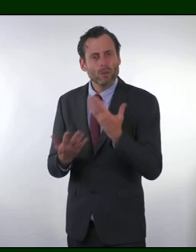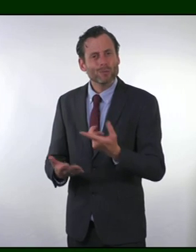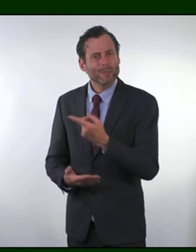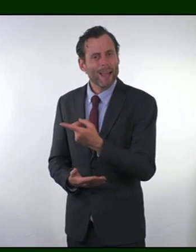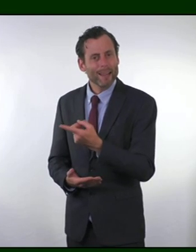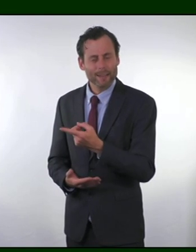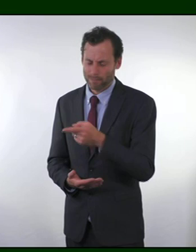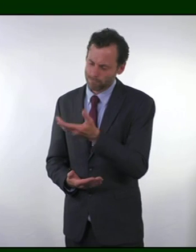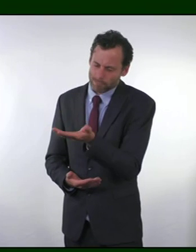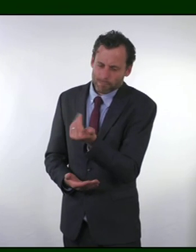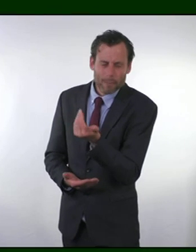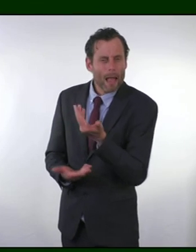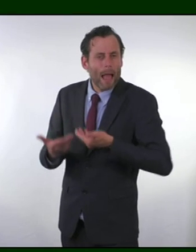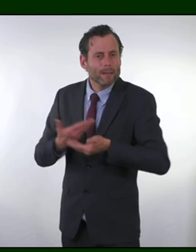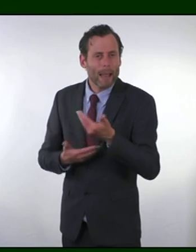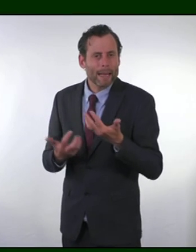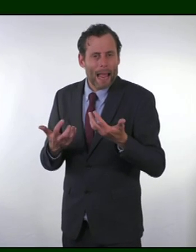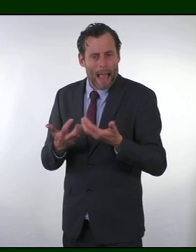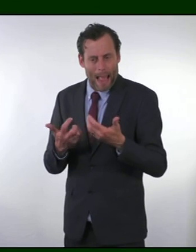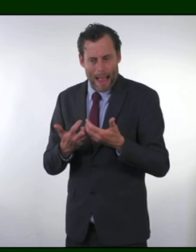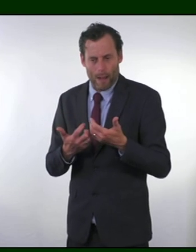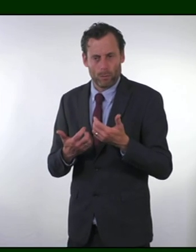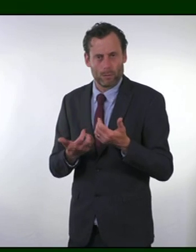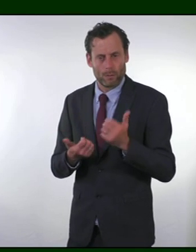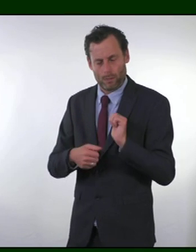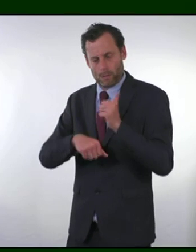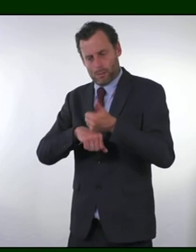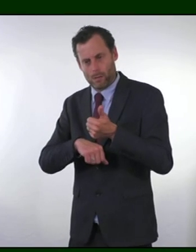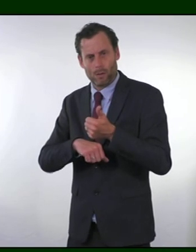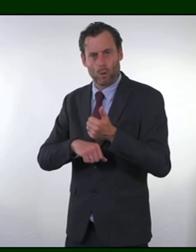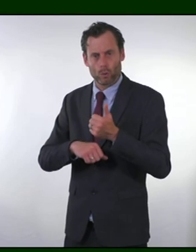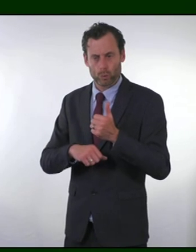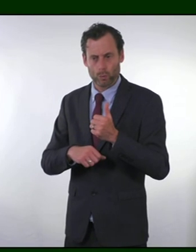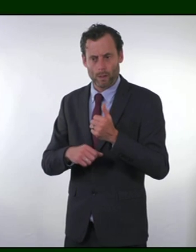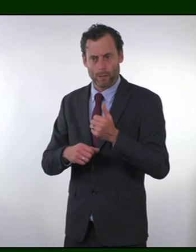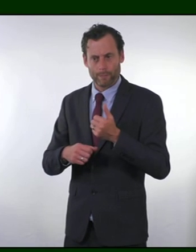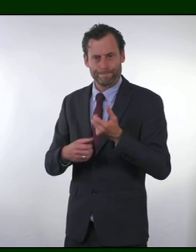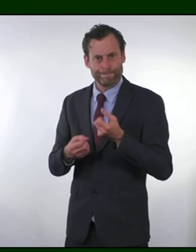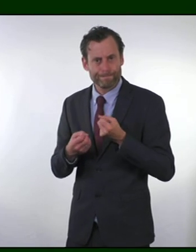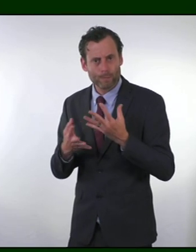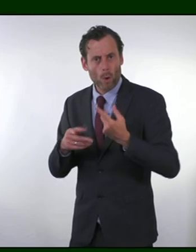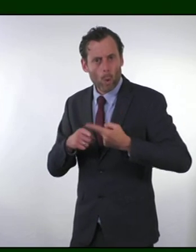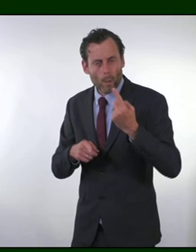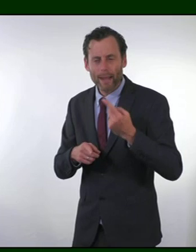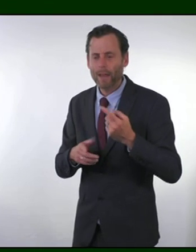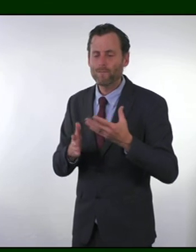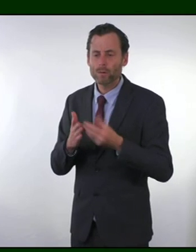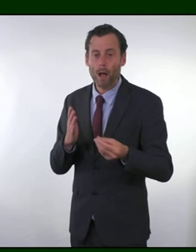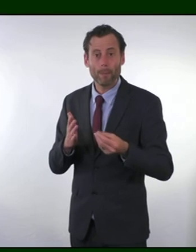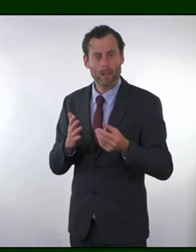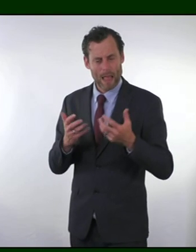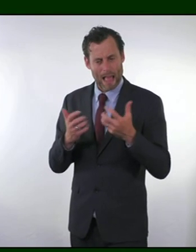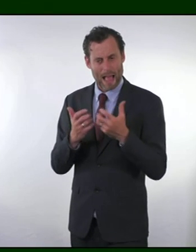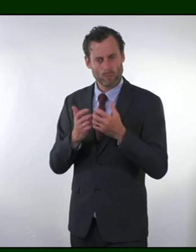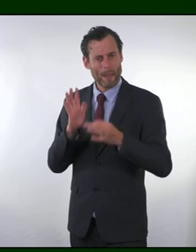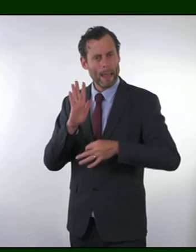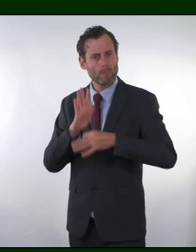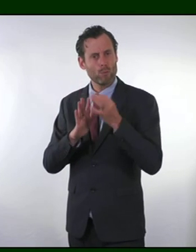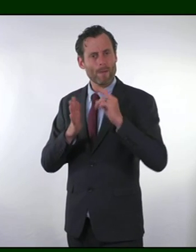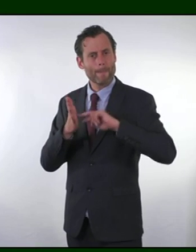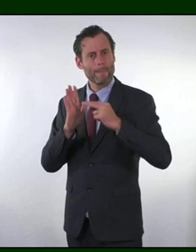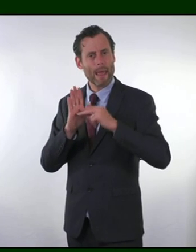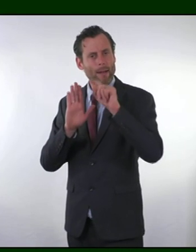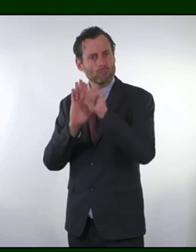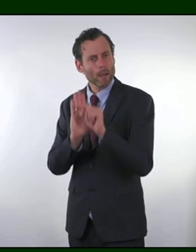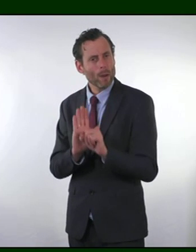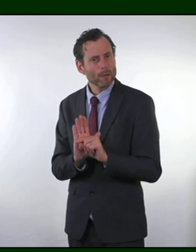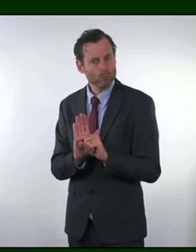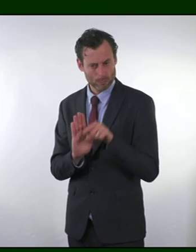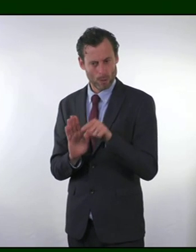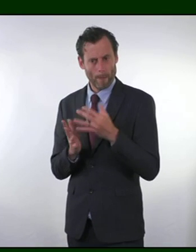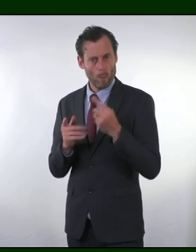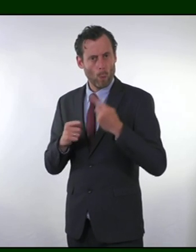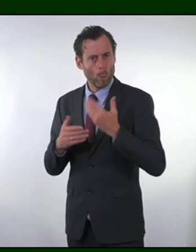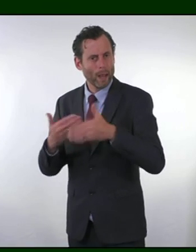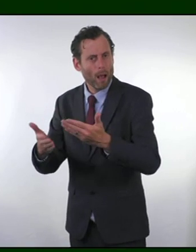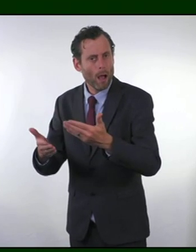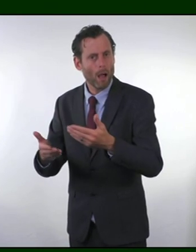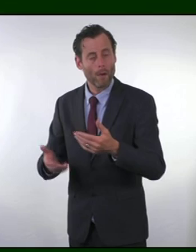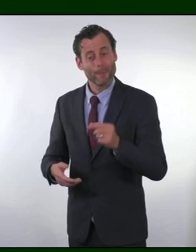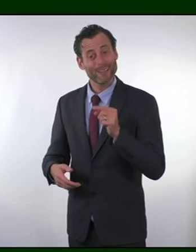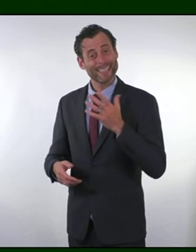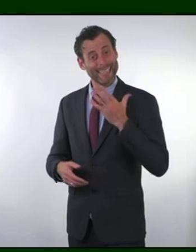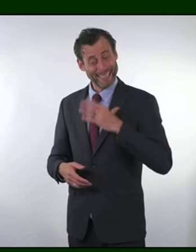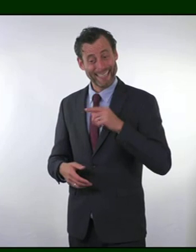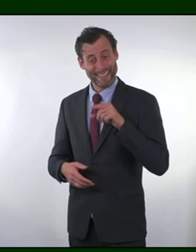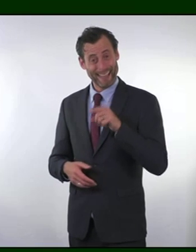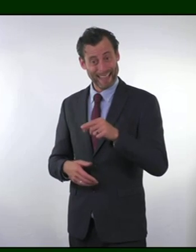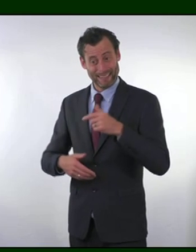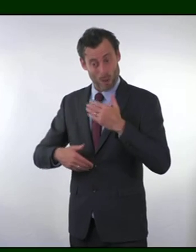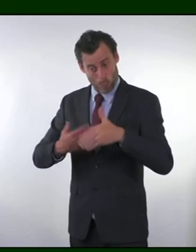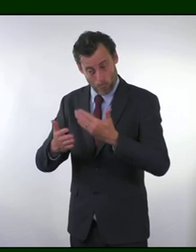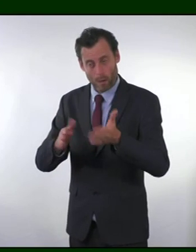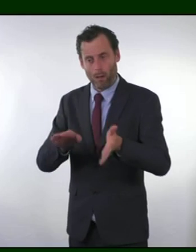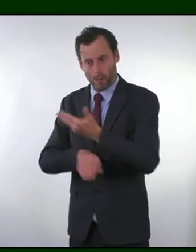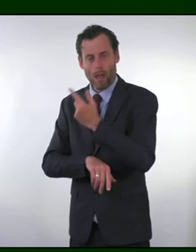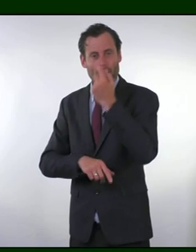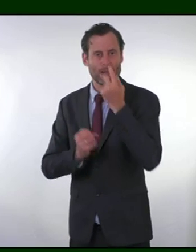Will he expand on how he thinks we can get infrastructure delivered more quickly, whether it is through dealing with planning regulations or with other practical obstacles, because that is how we can make sure that that money is most effective?